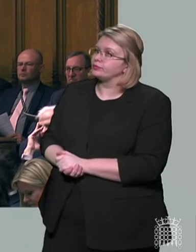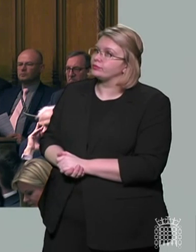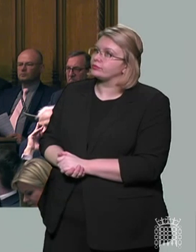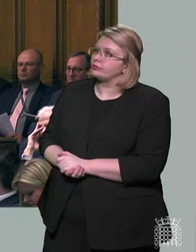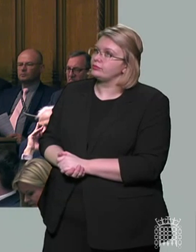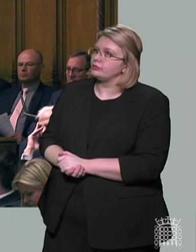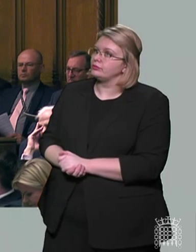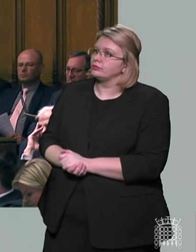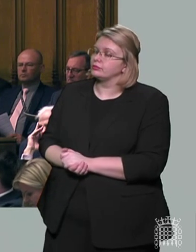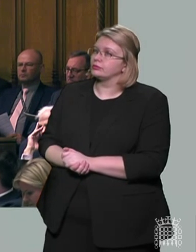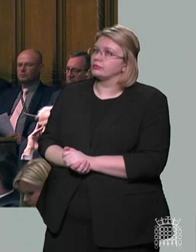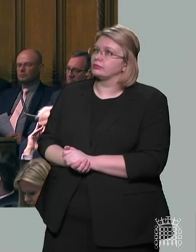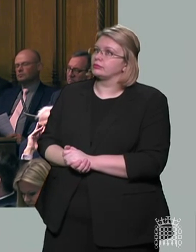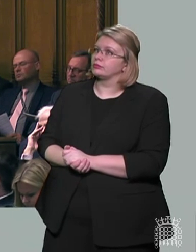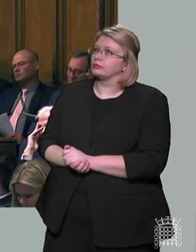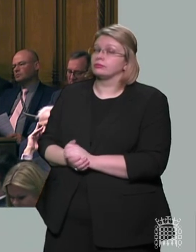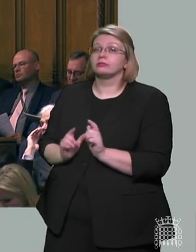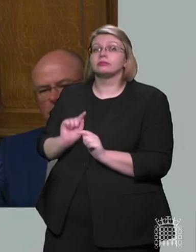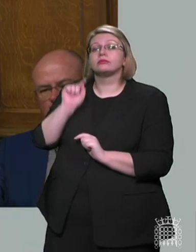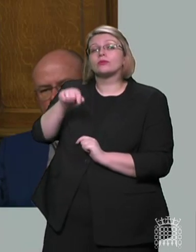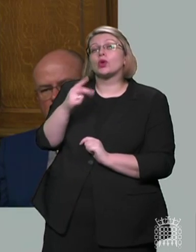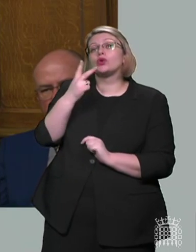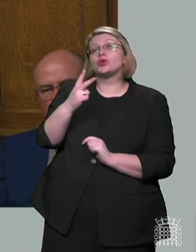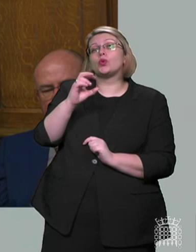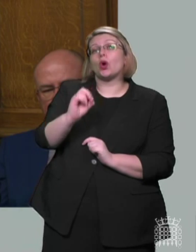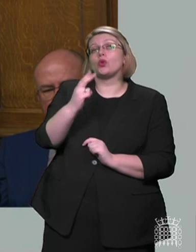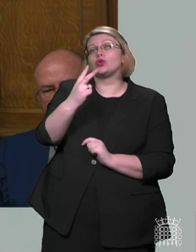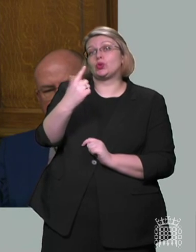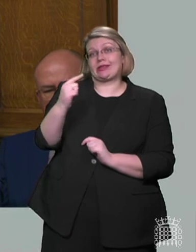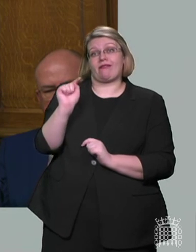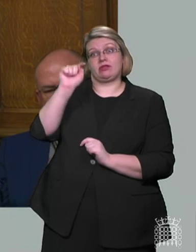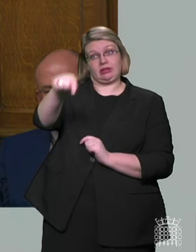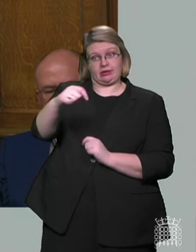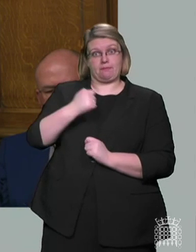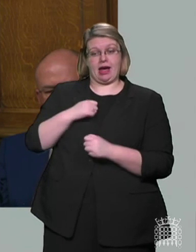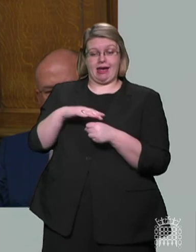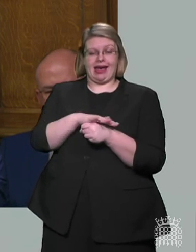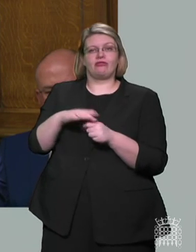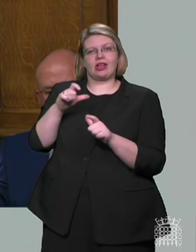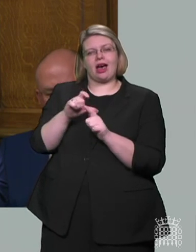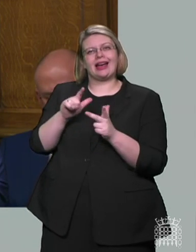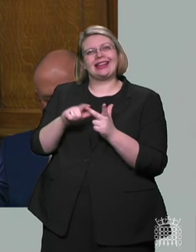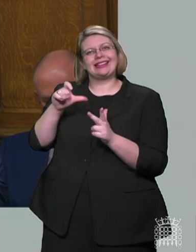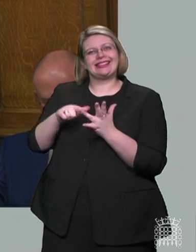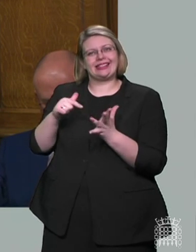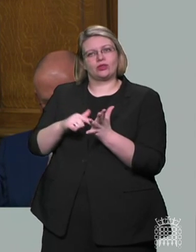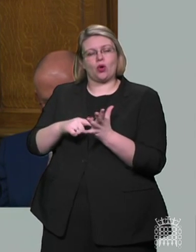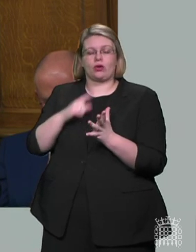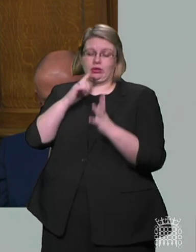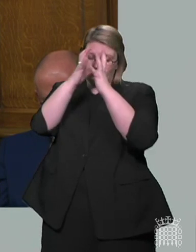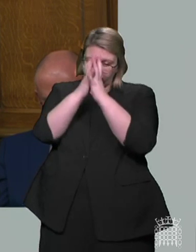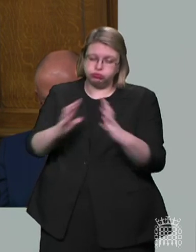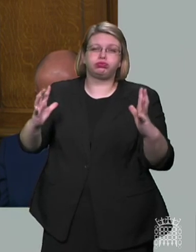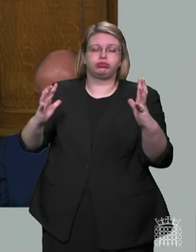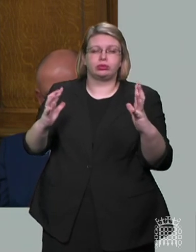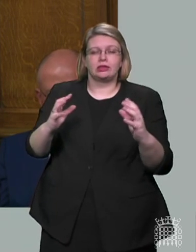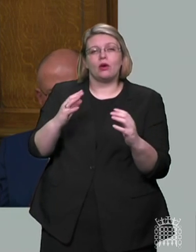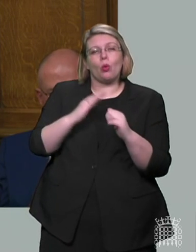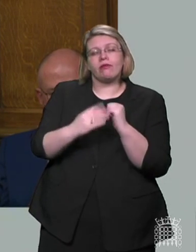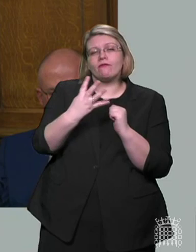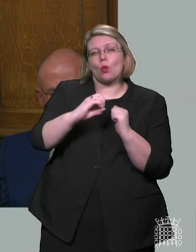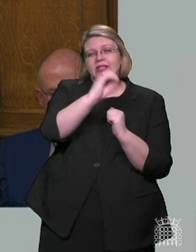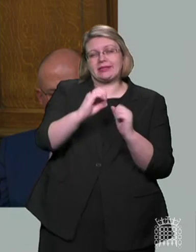By 2027, Didcot in my constituency will be 42% larger than it was a decade earlier; Wantage and Grove will be 59% larger.